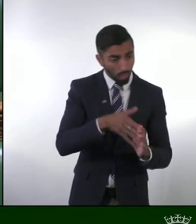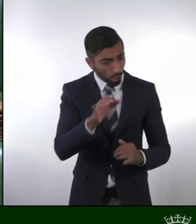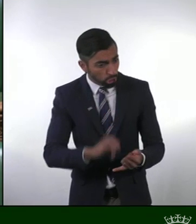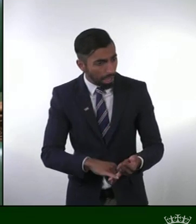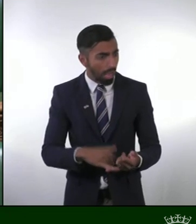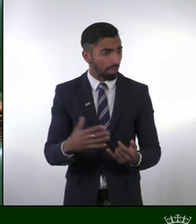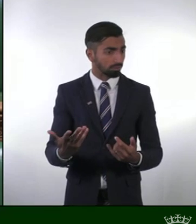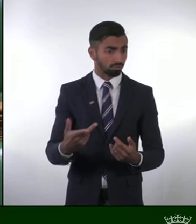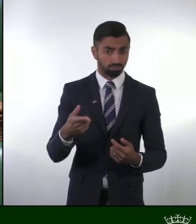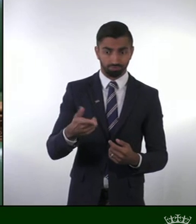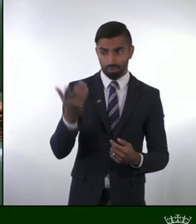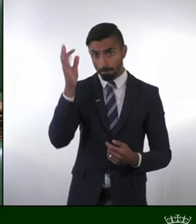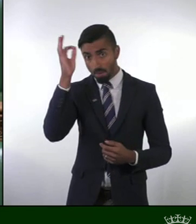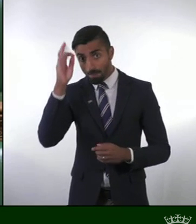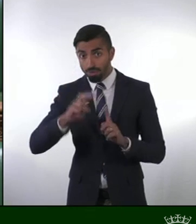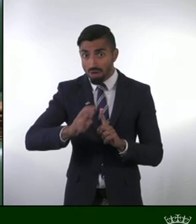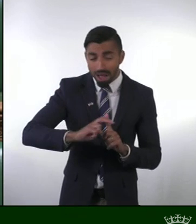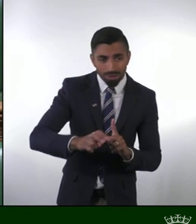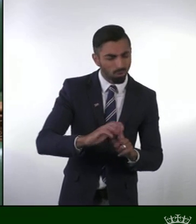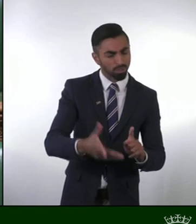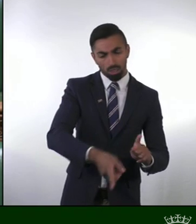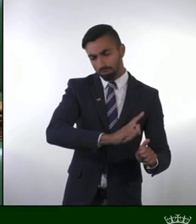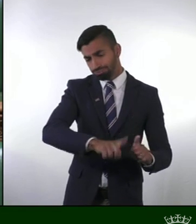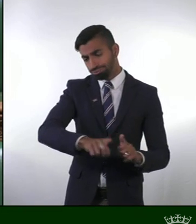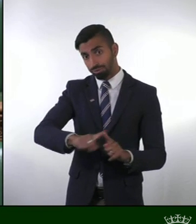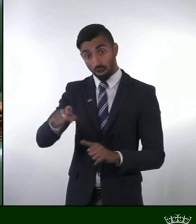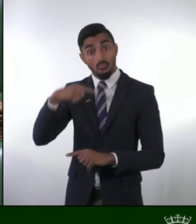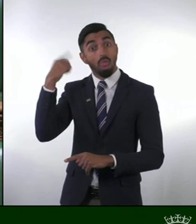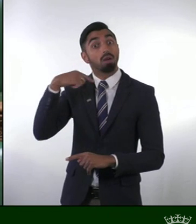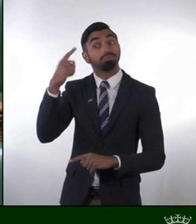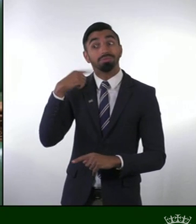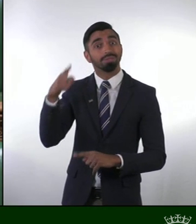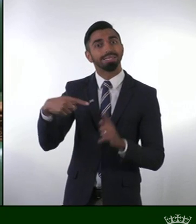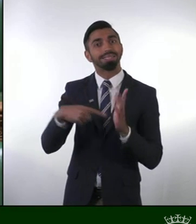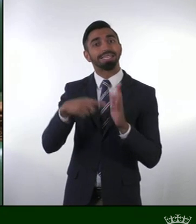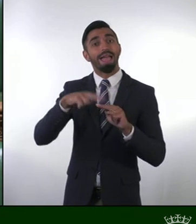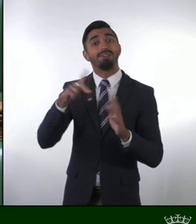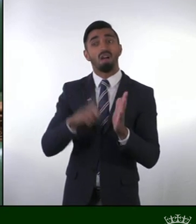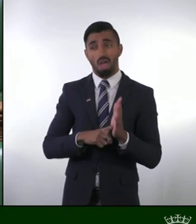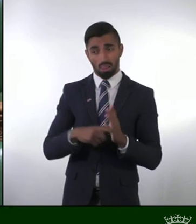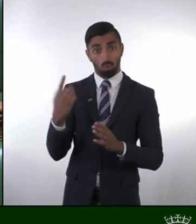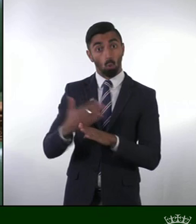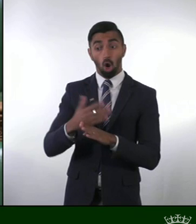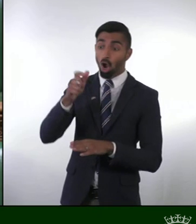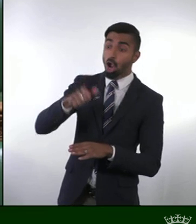Some 44% of the NHS workforce in London are black and minority ethnic workers.